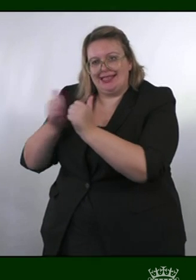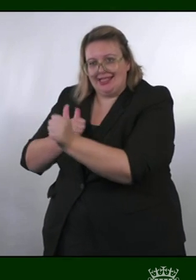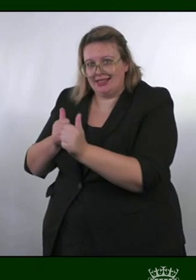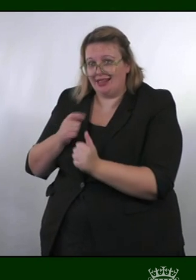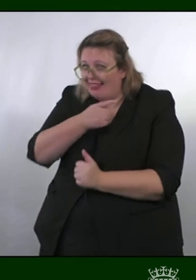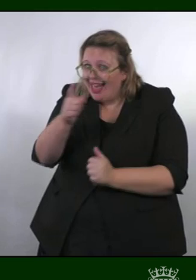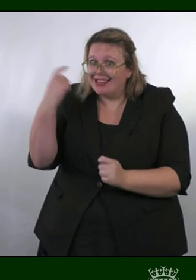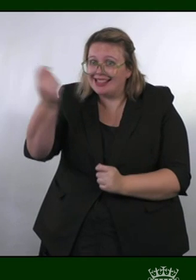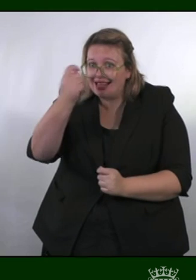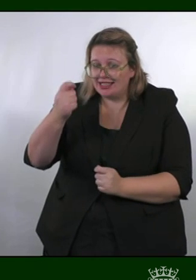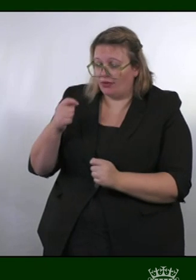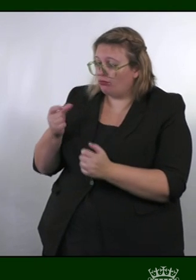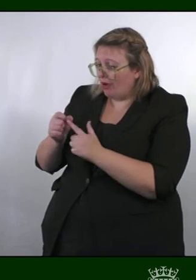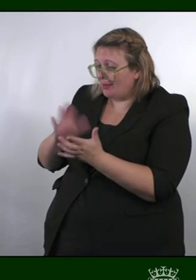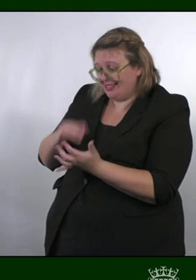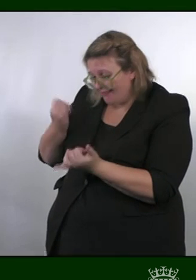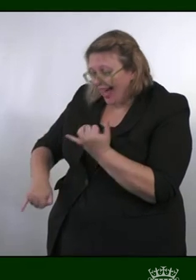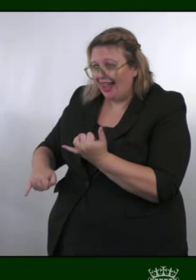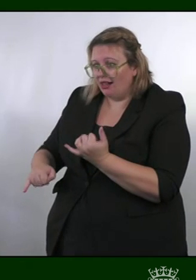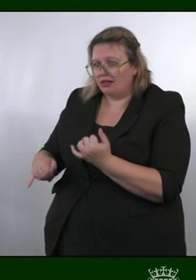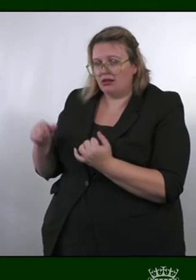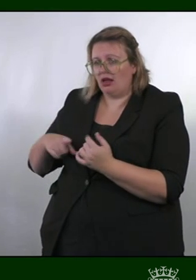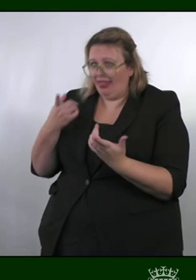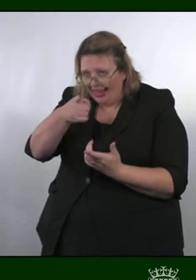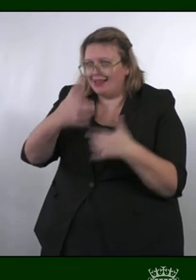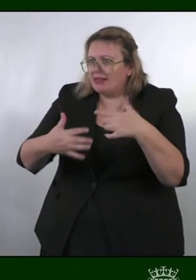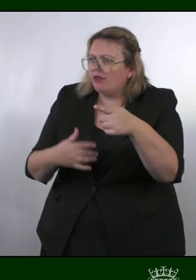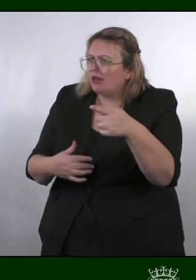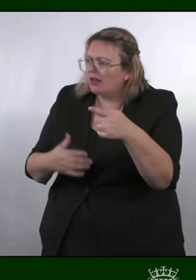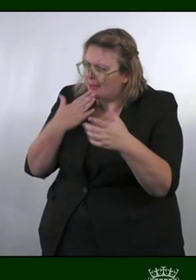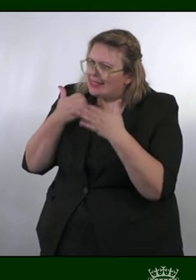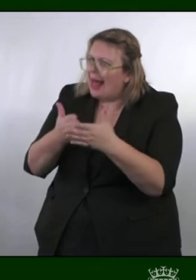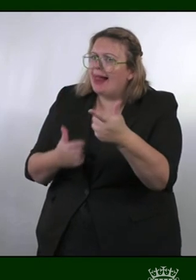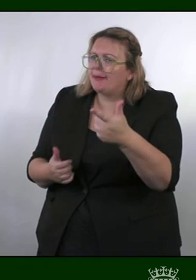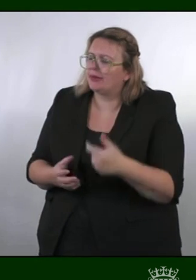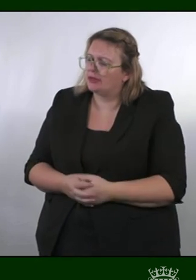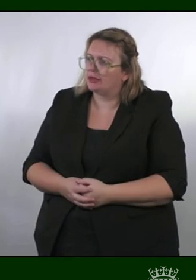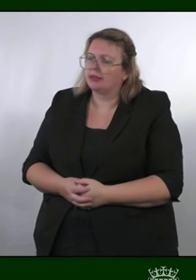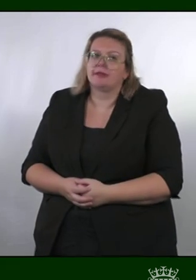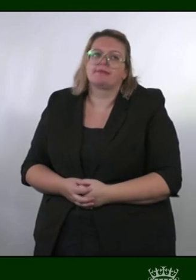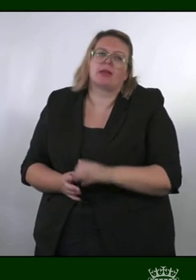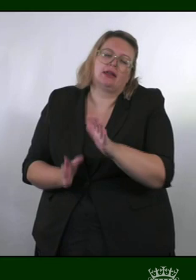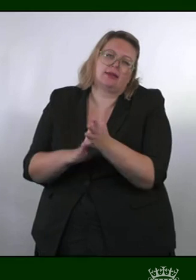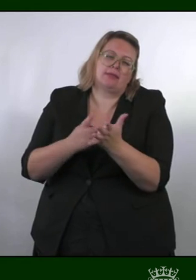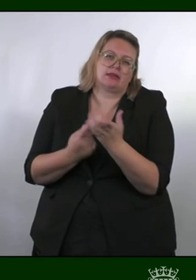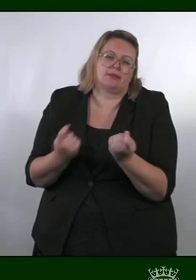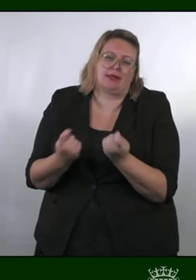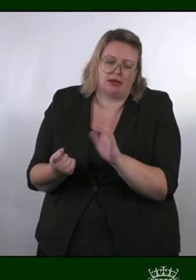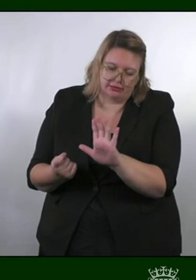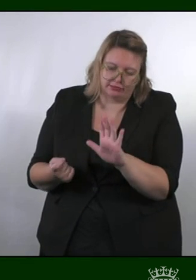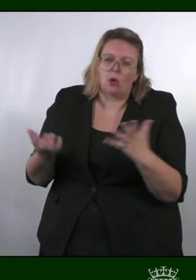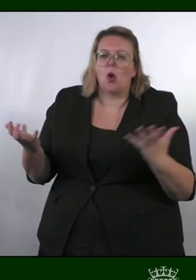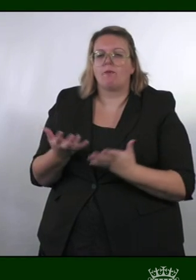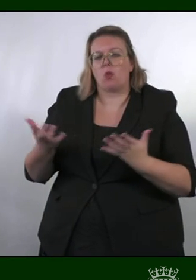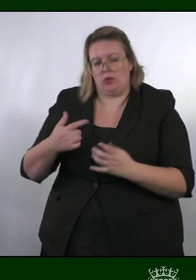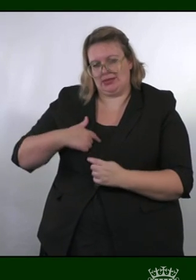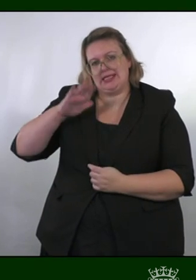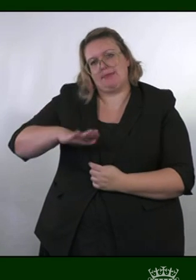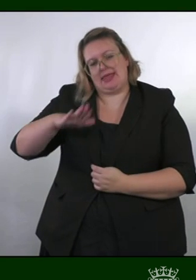This virus remains a serious threat, and over a million people have tested positive for coronavirus in Europe over the past week.